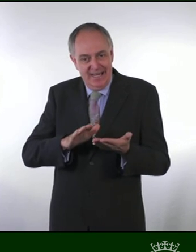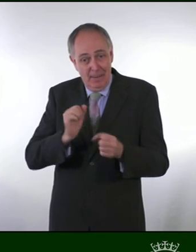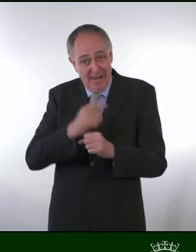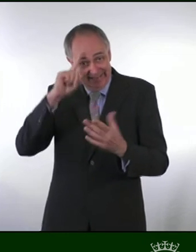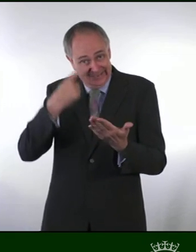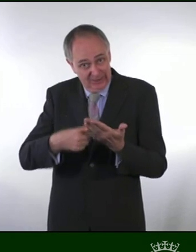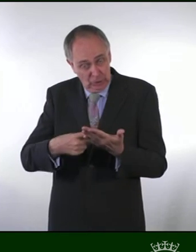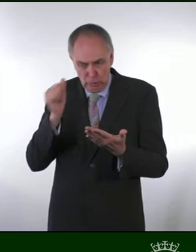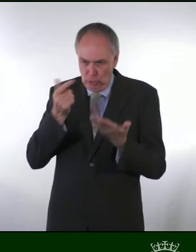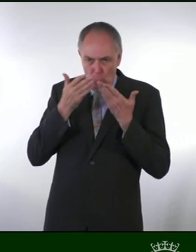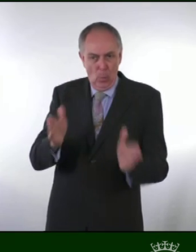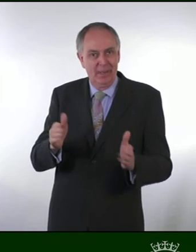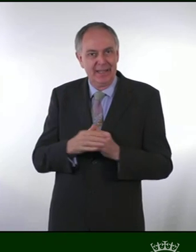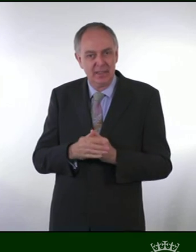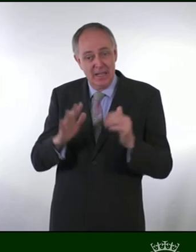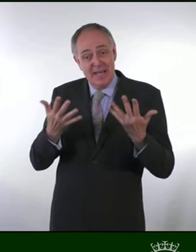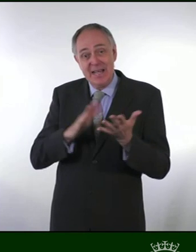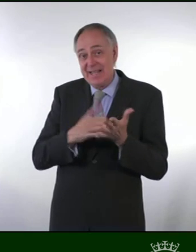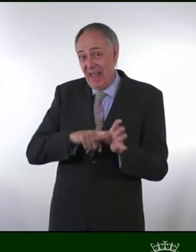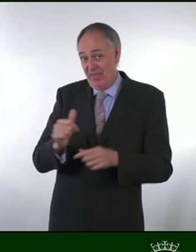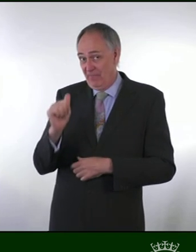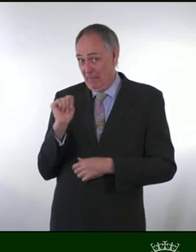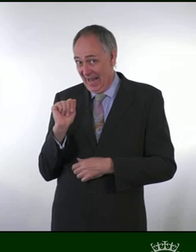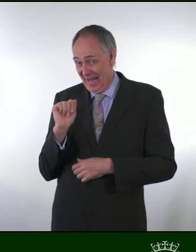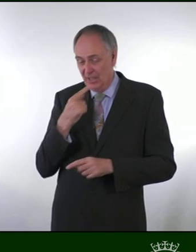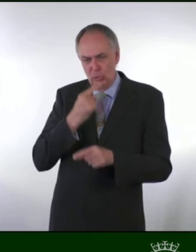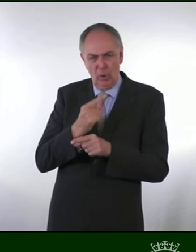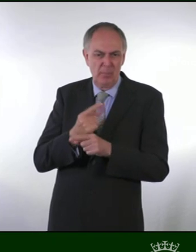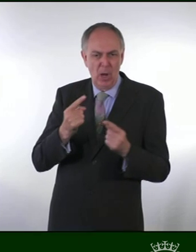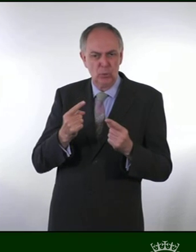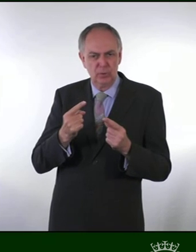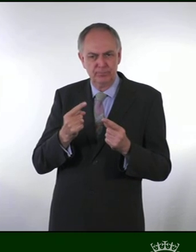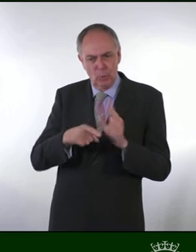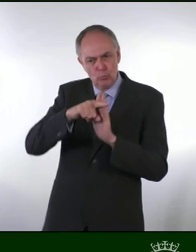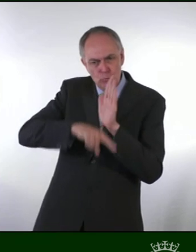On 10 May, the Prime Minister said on the question of lifting restrictions: